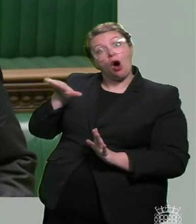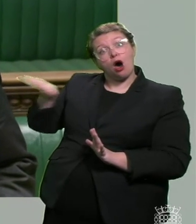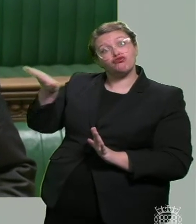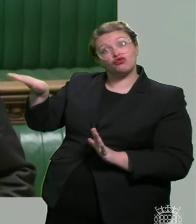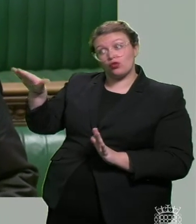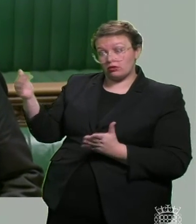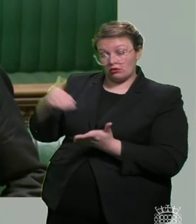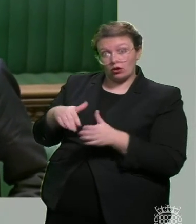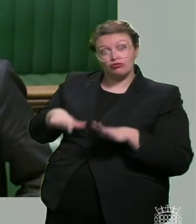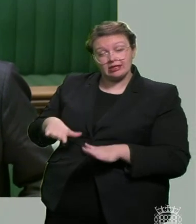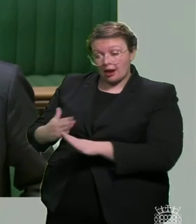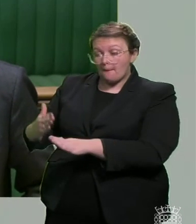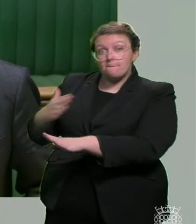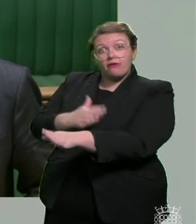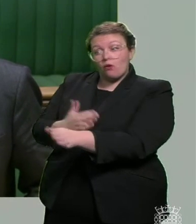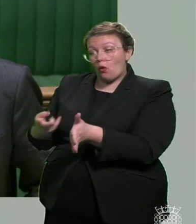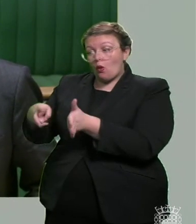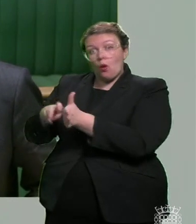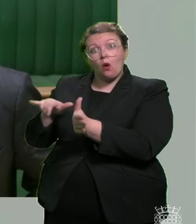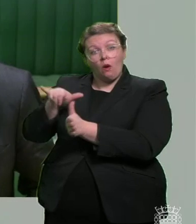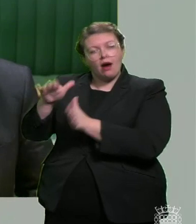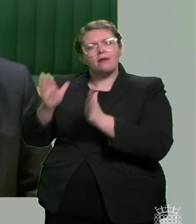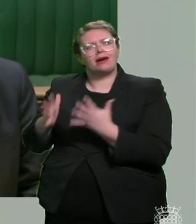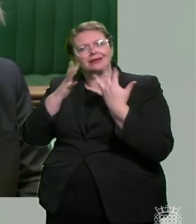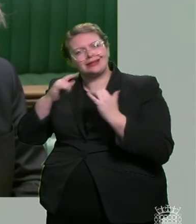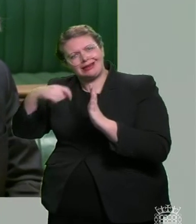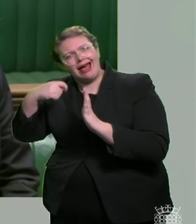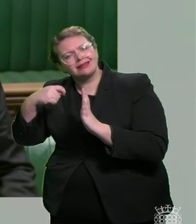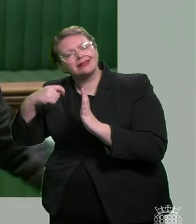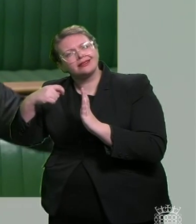Seventy-two hours before they fly, they have to get a test.